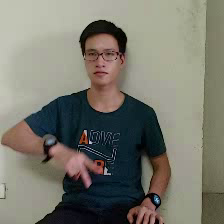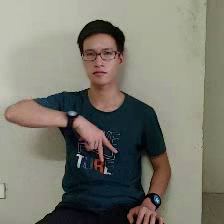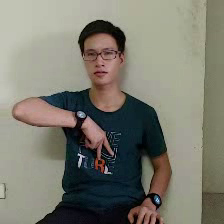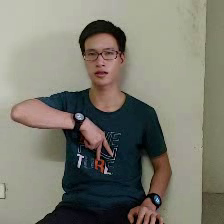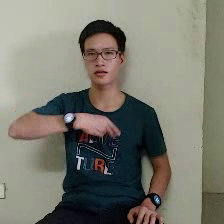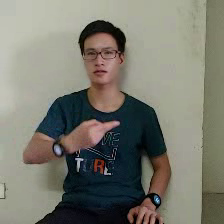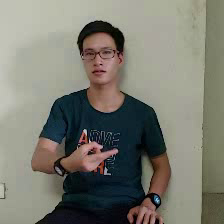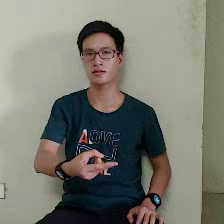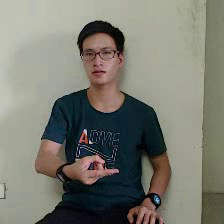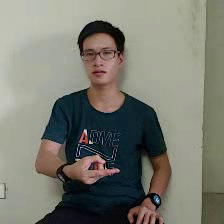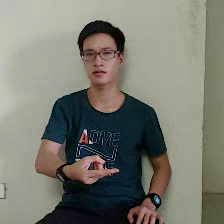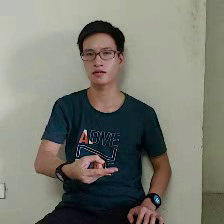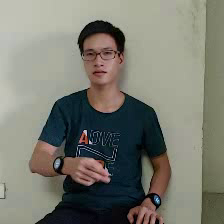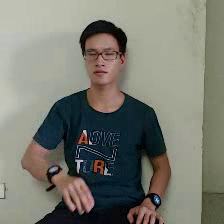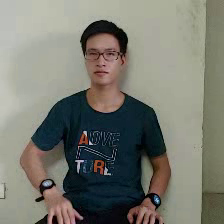Hy sinh